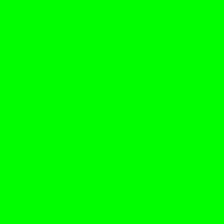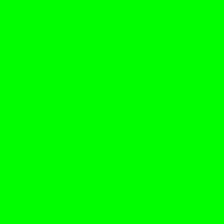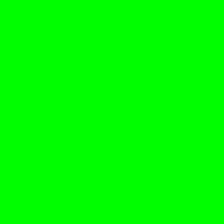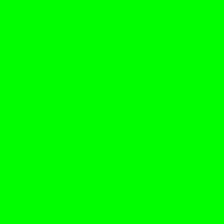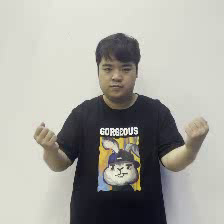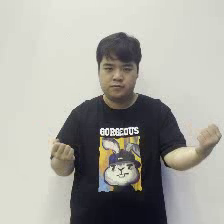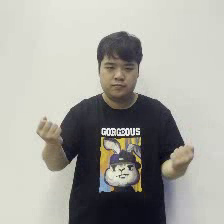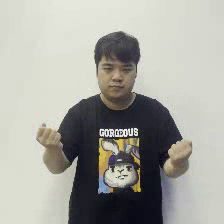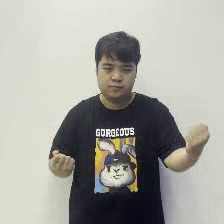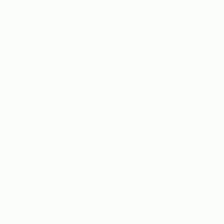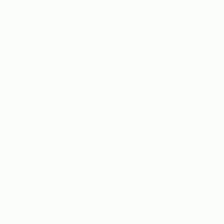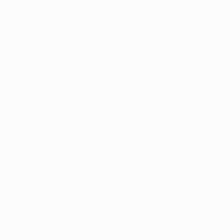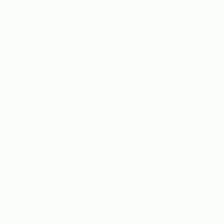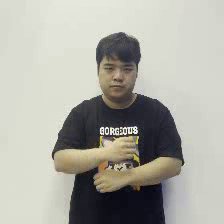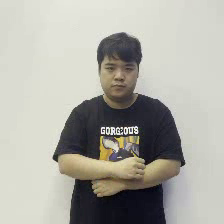Ô tô